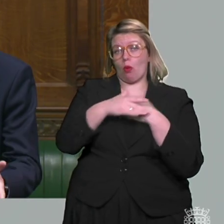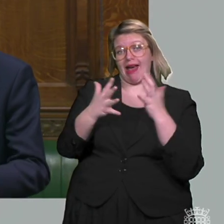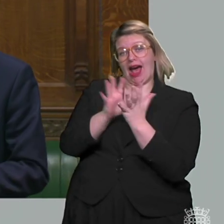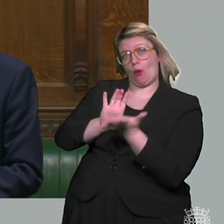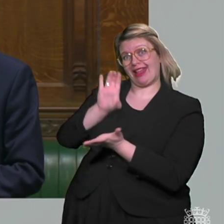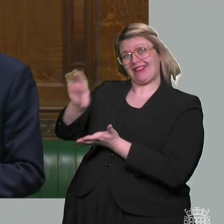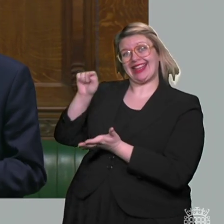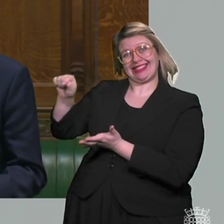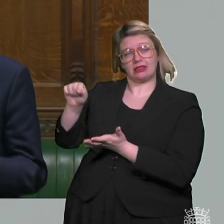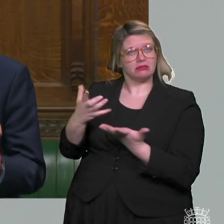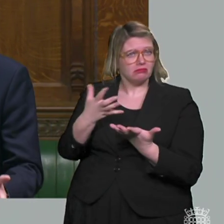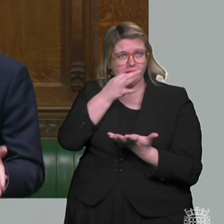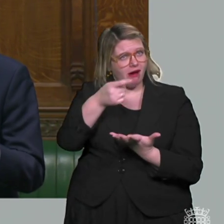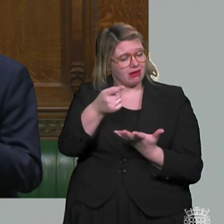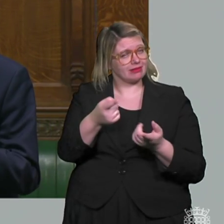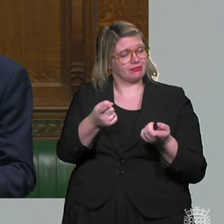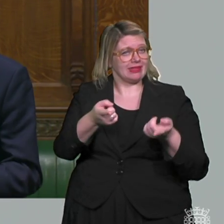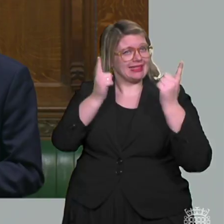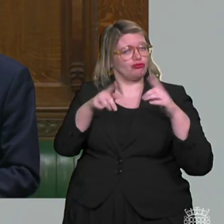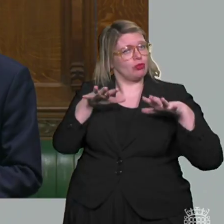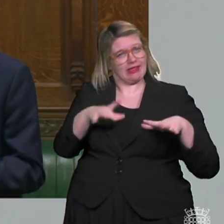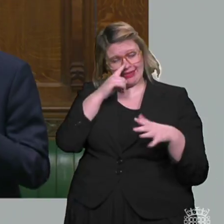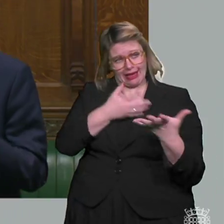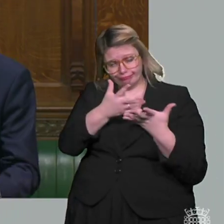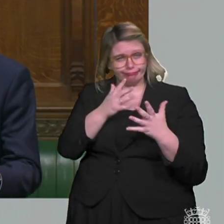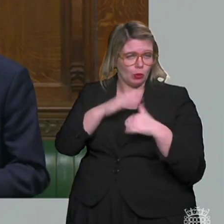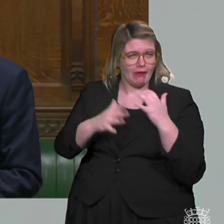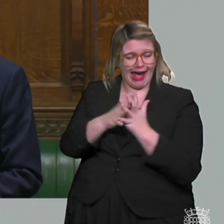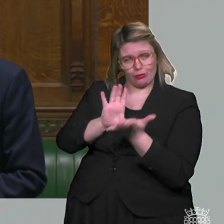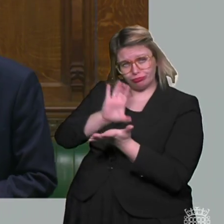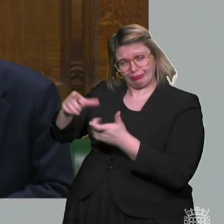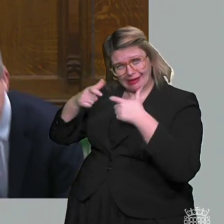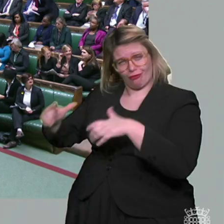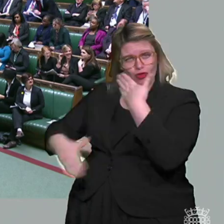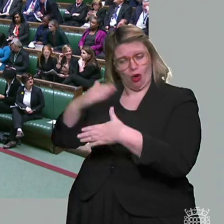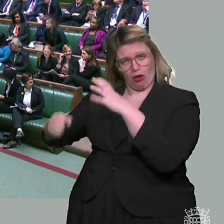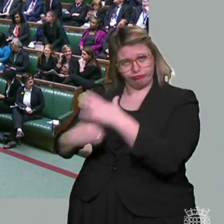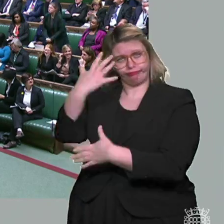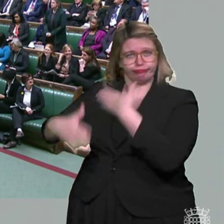Will the Secretary of State look at what can be done to invest in that incredibly important technological facility?